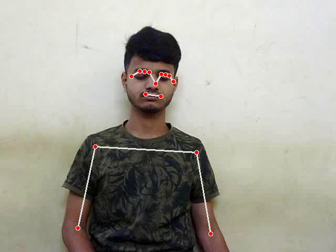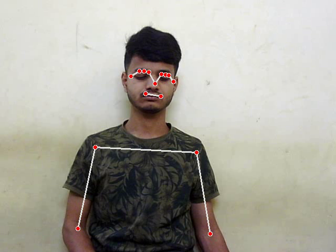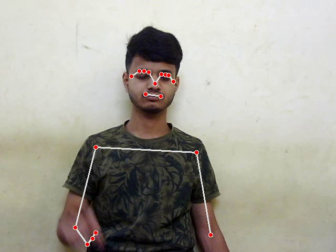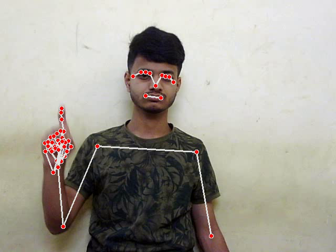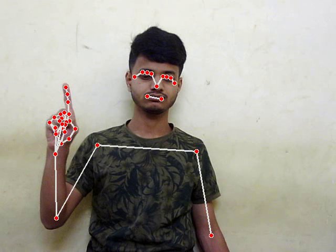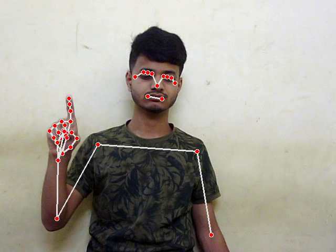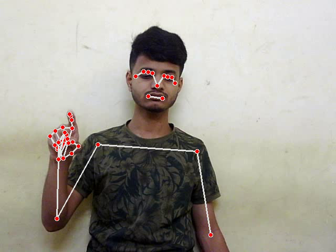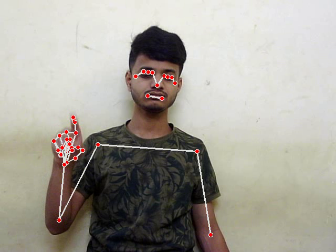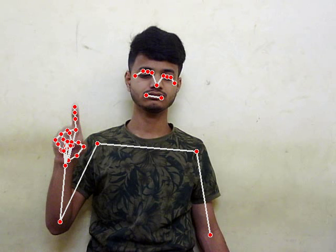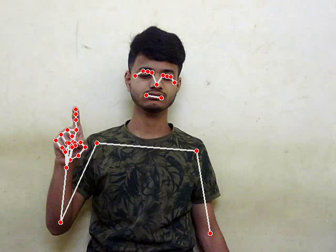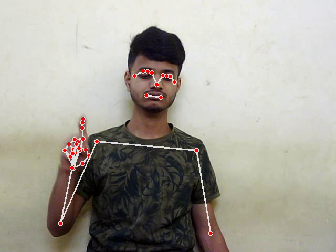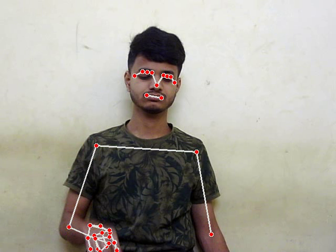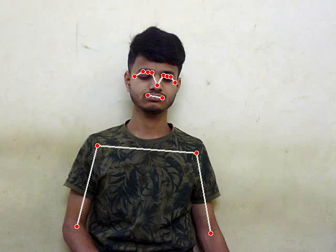need